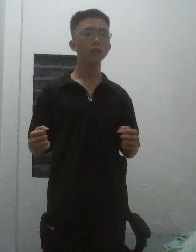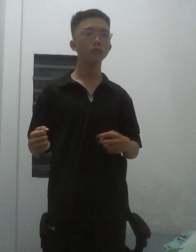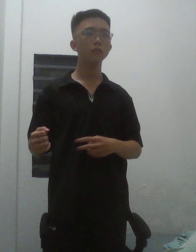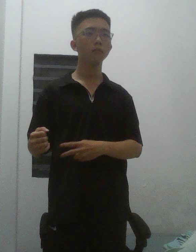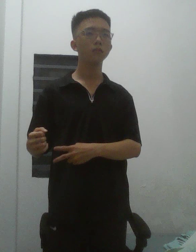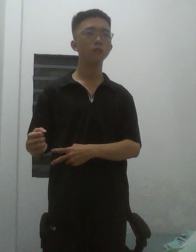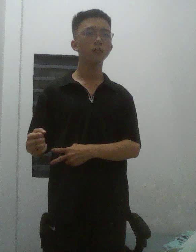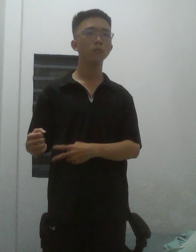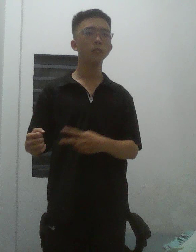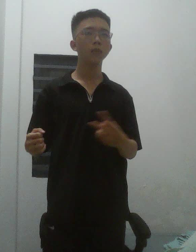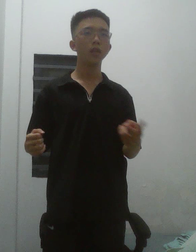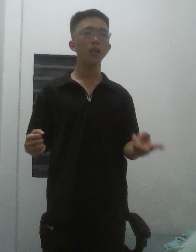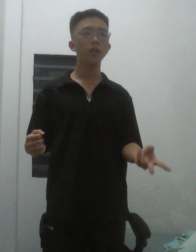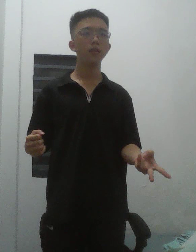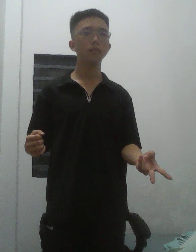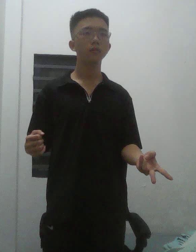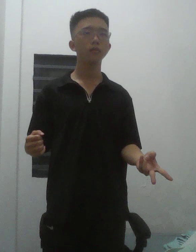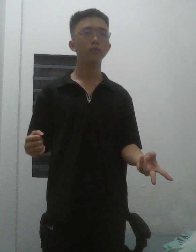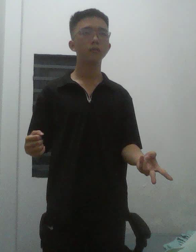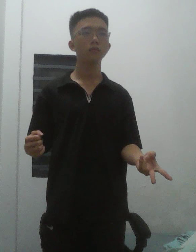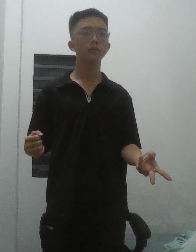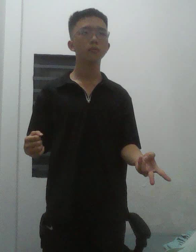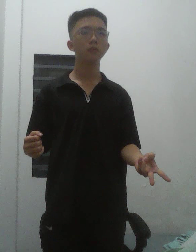it